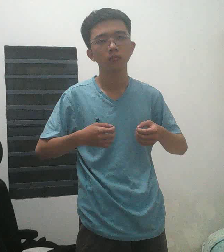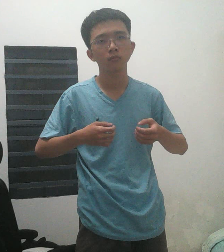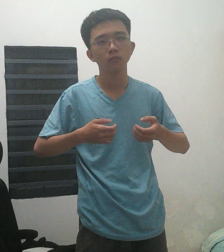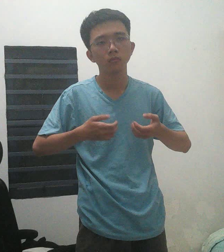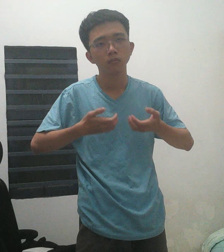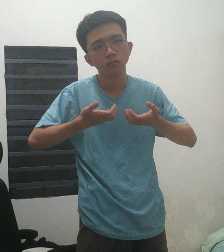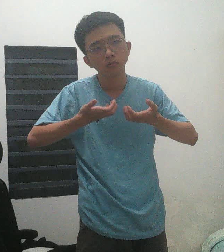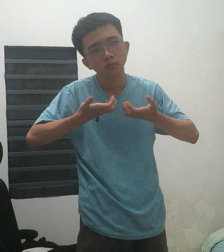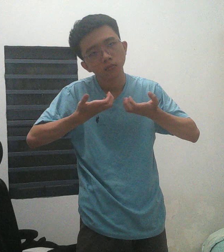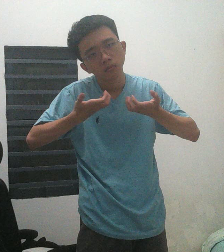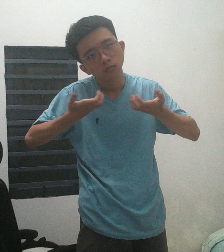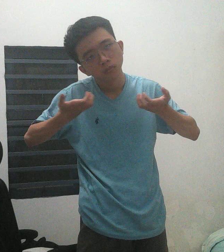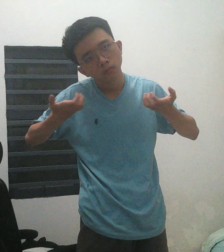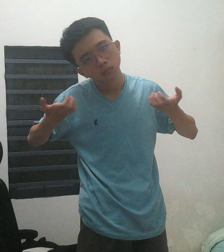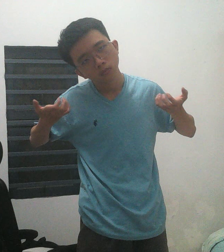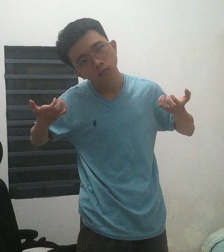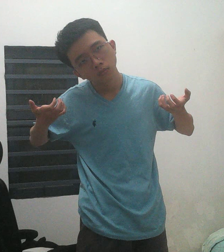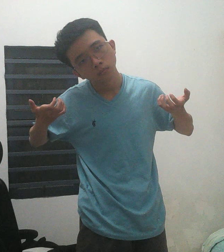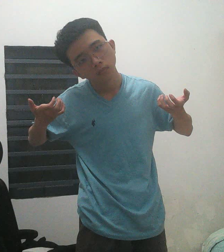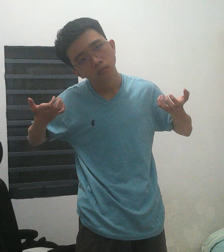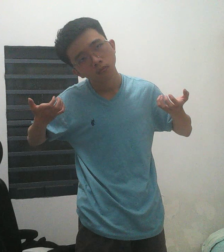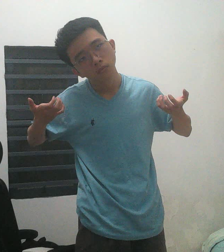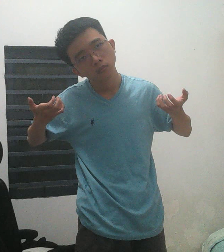chia cat